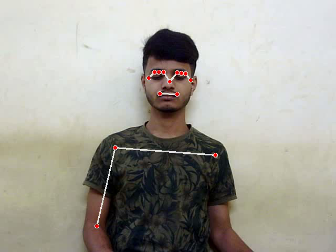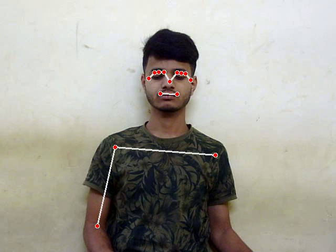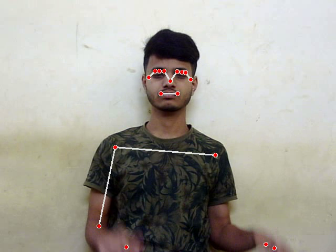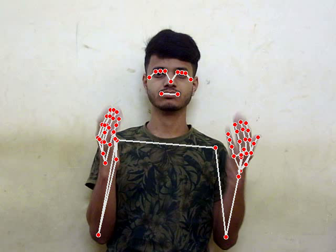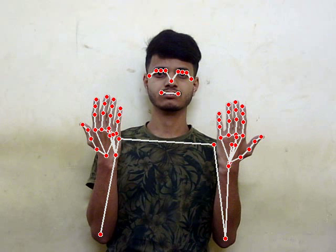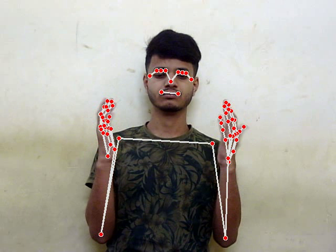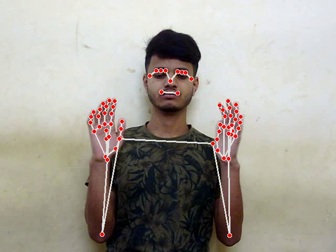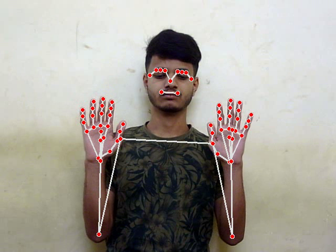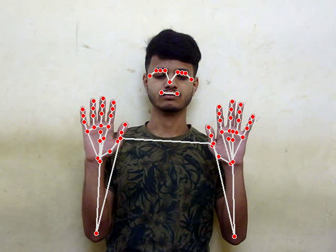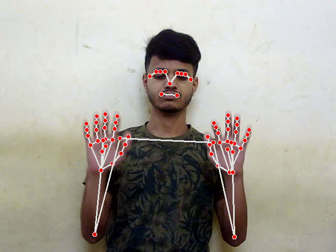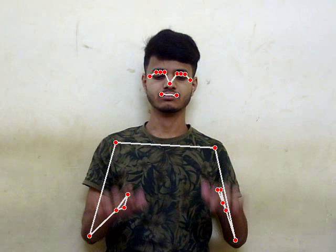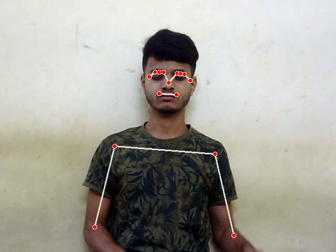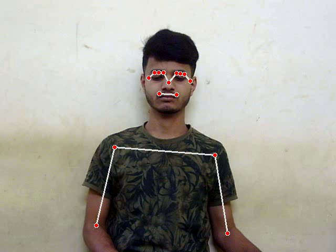do not want